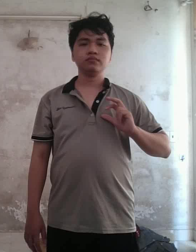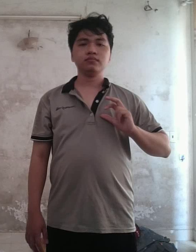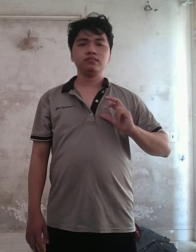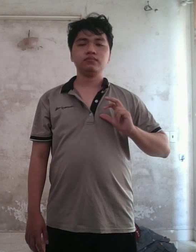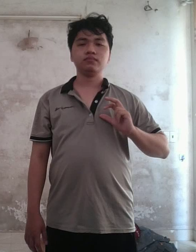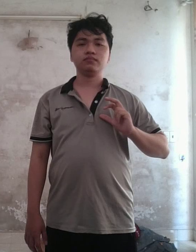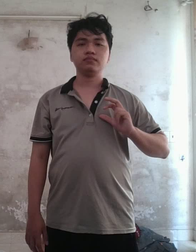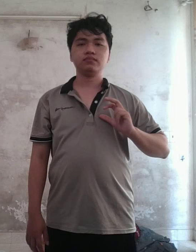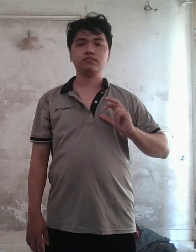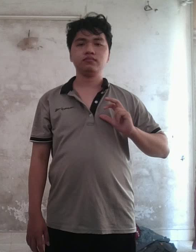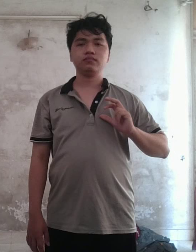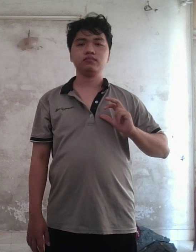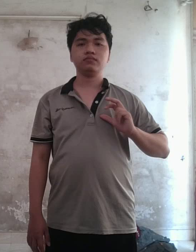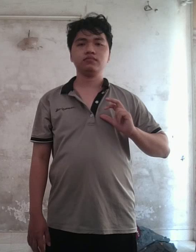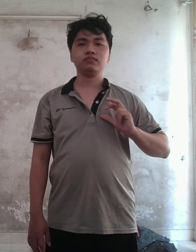giau co